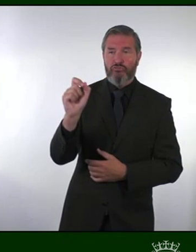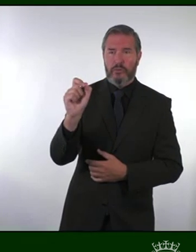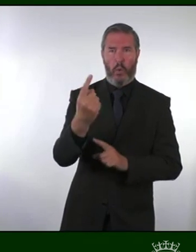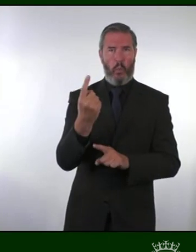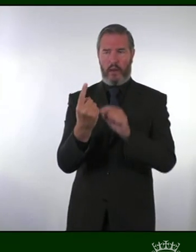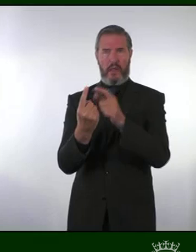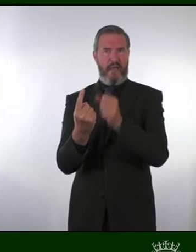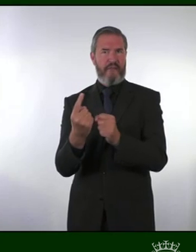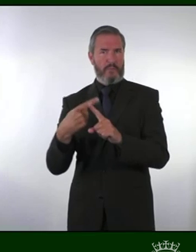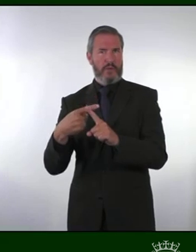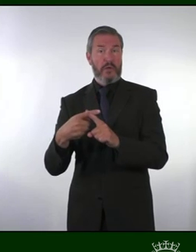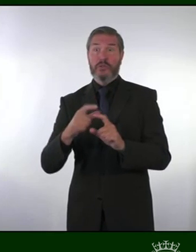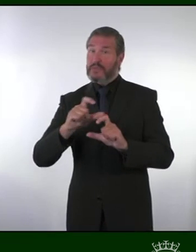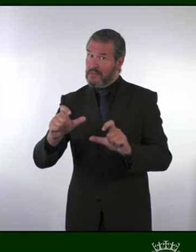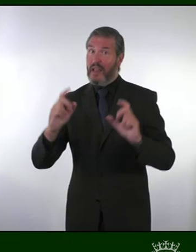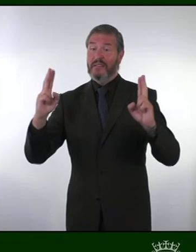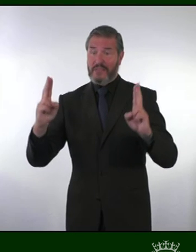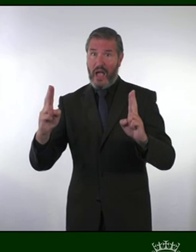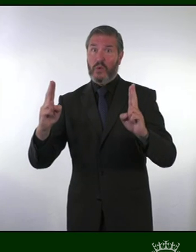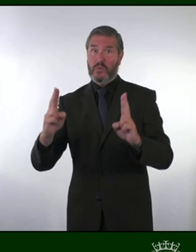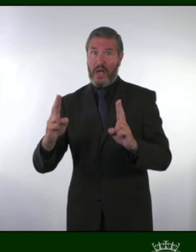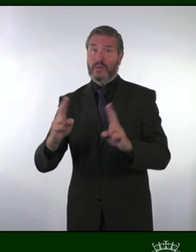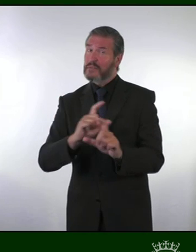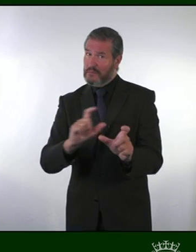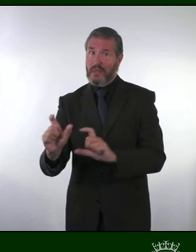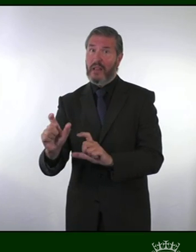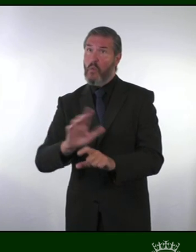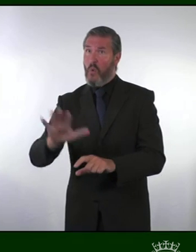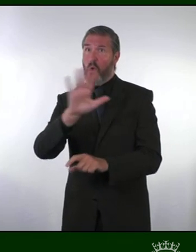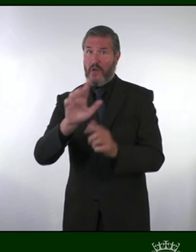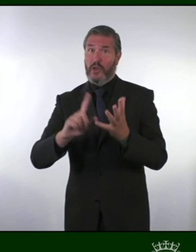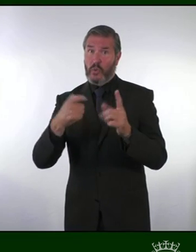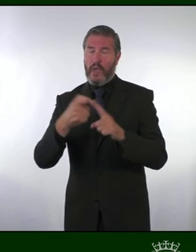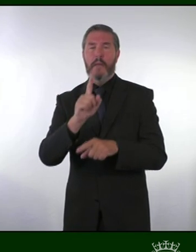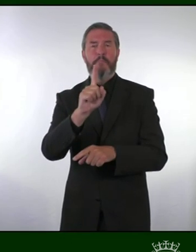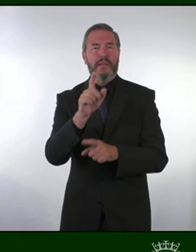The incidence continues to decline across the country.